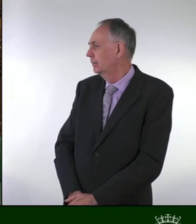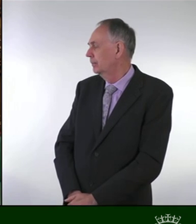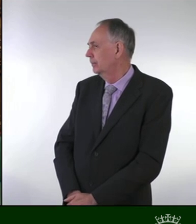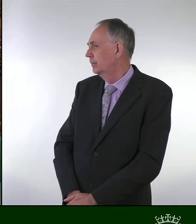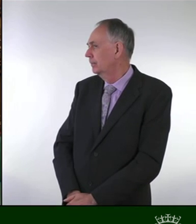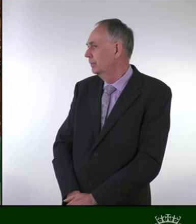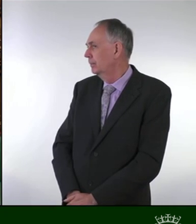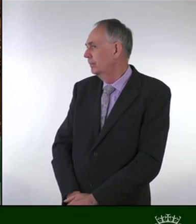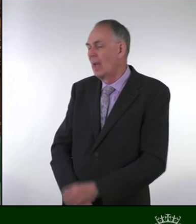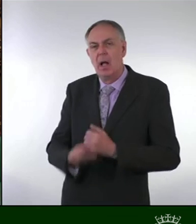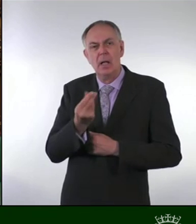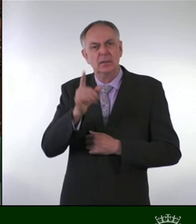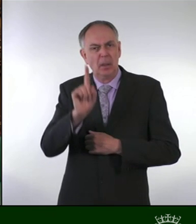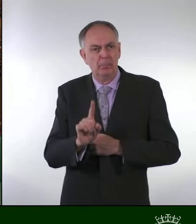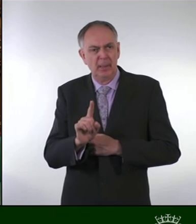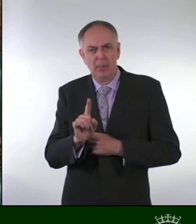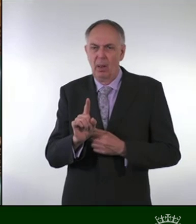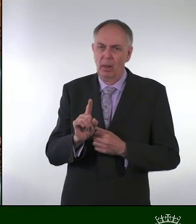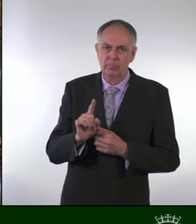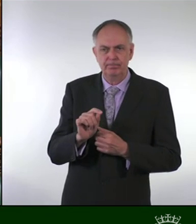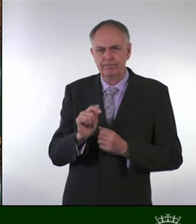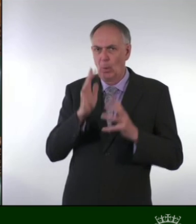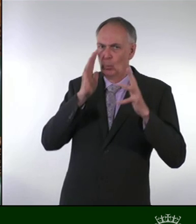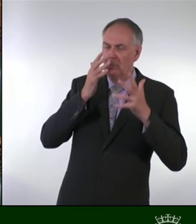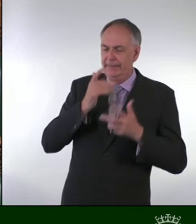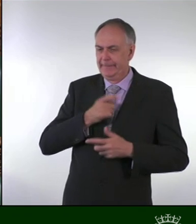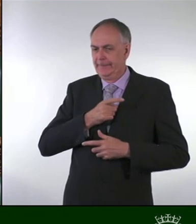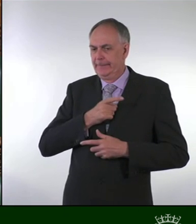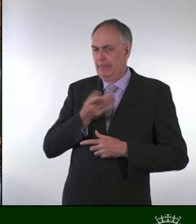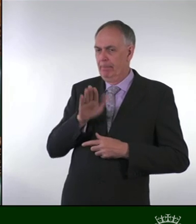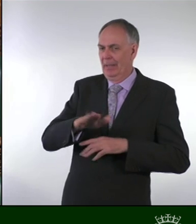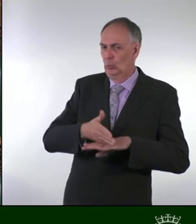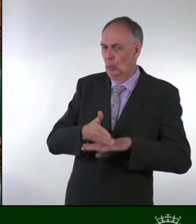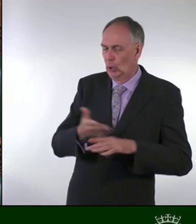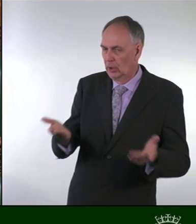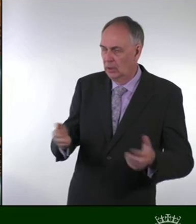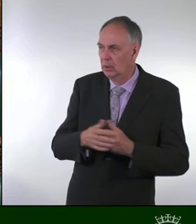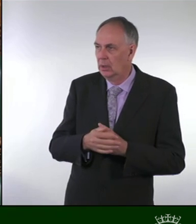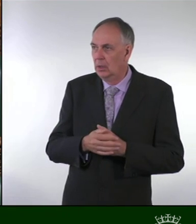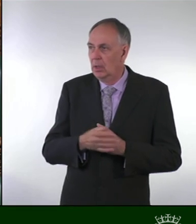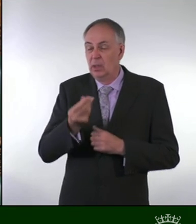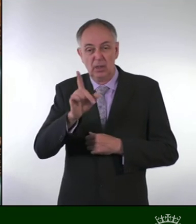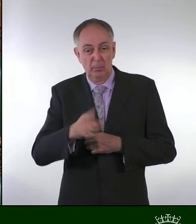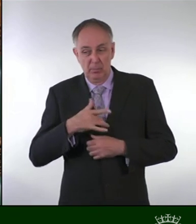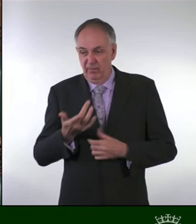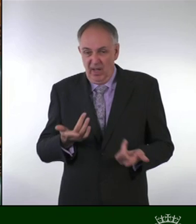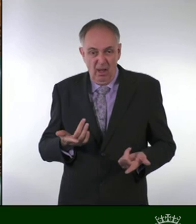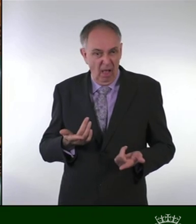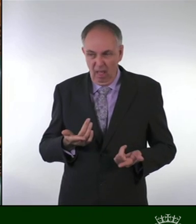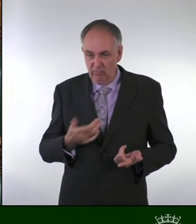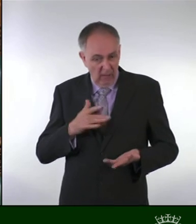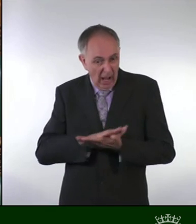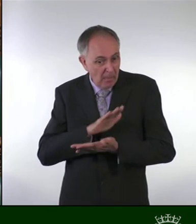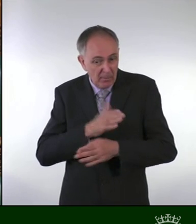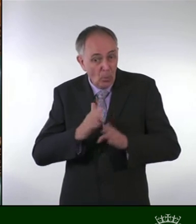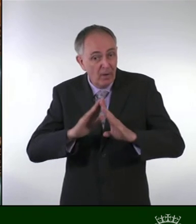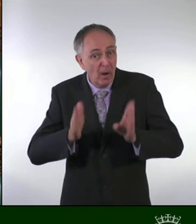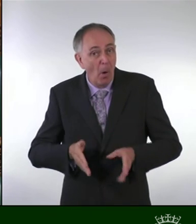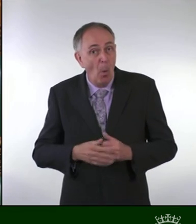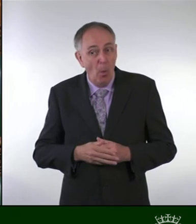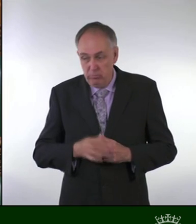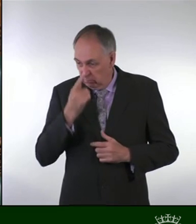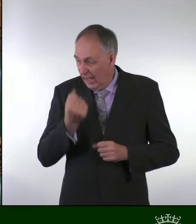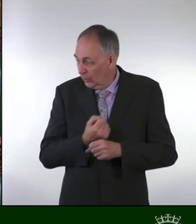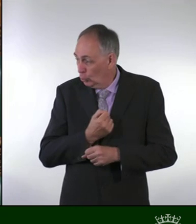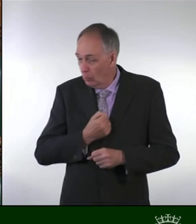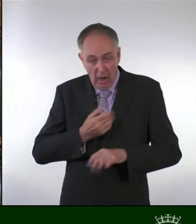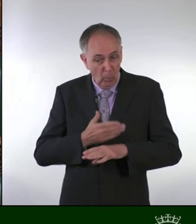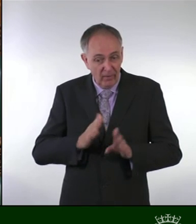Some people are anxious to return to work and some people find that they are actually as happy and productive working at home as they would be at the office.